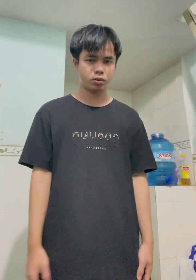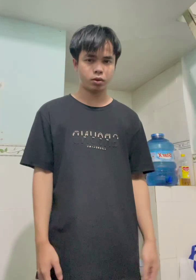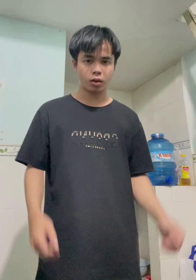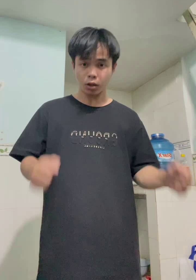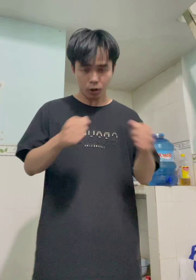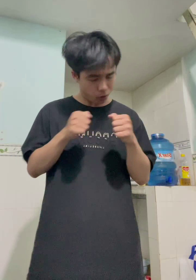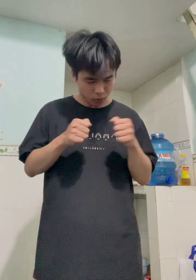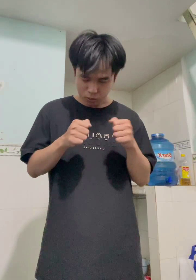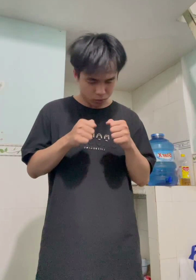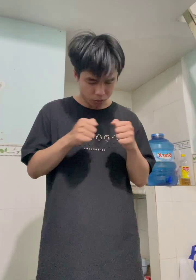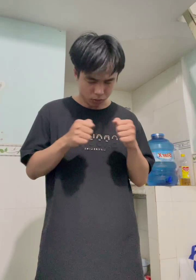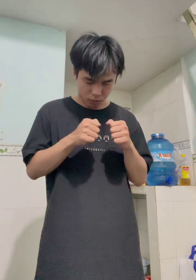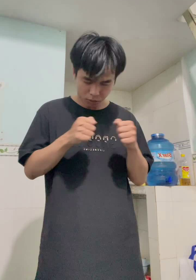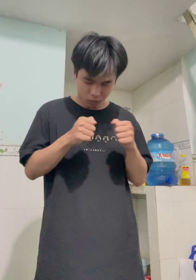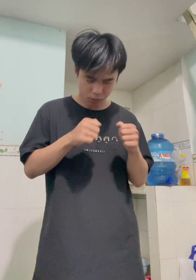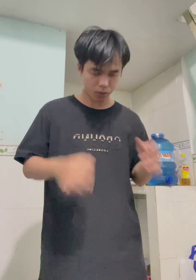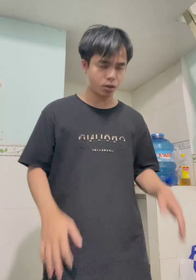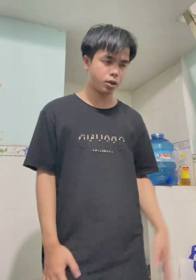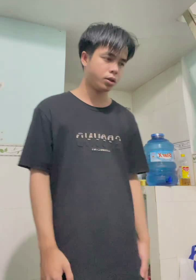lanh